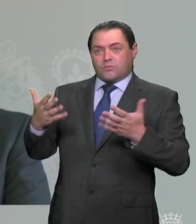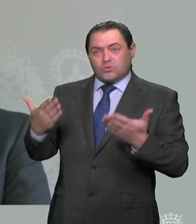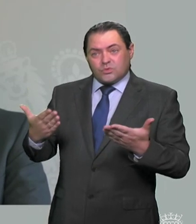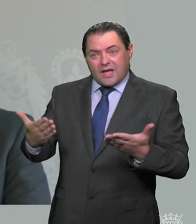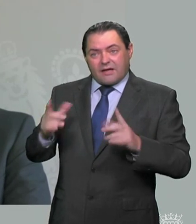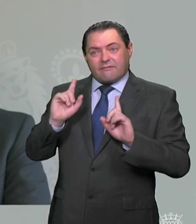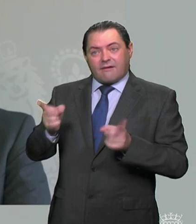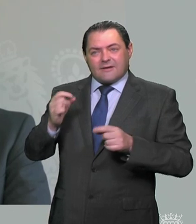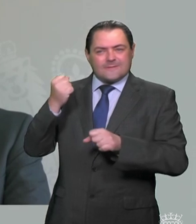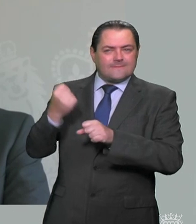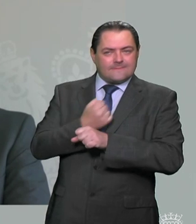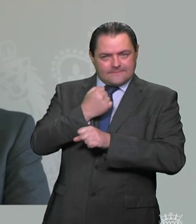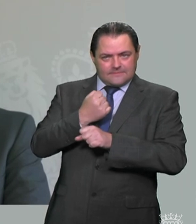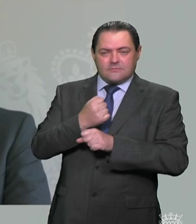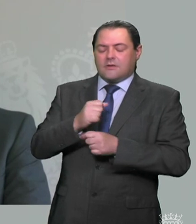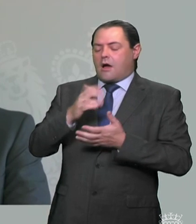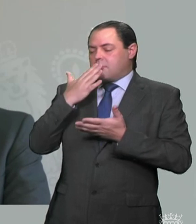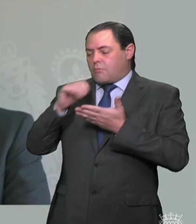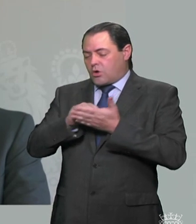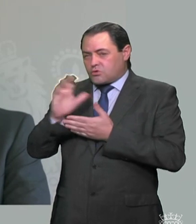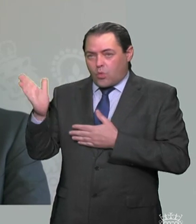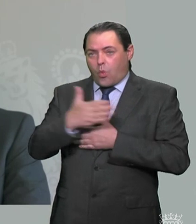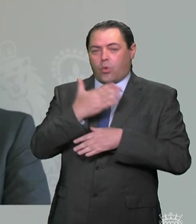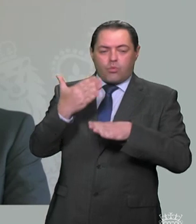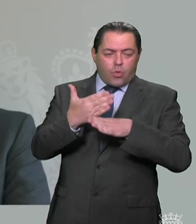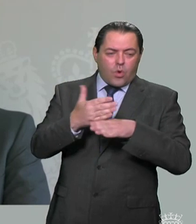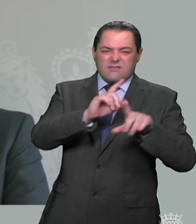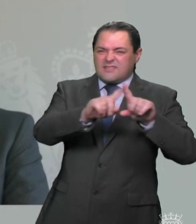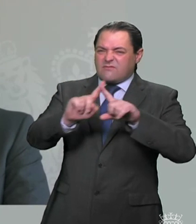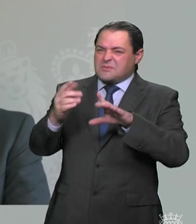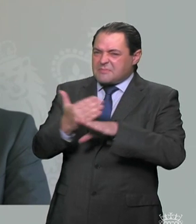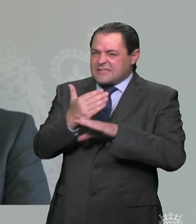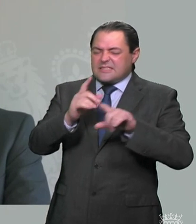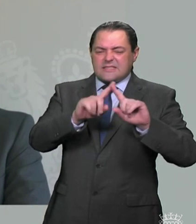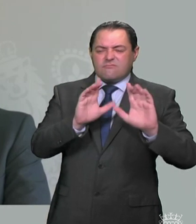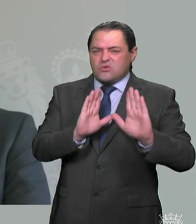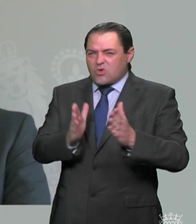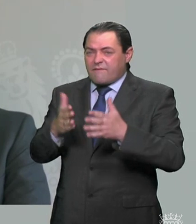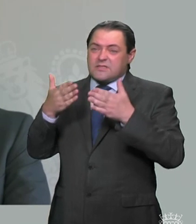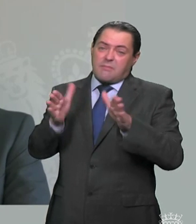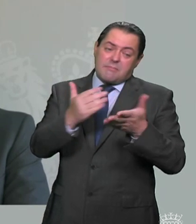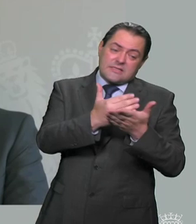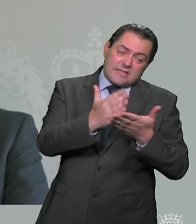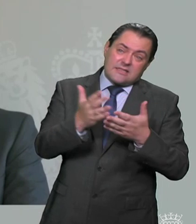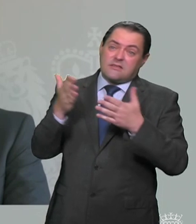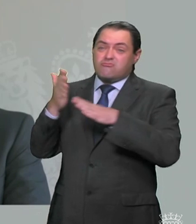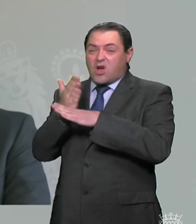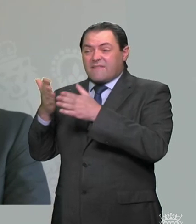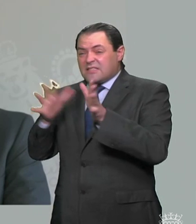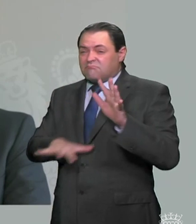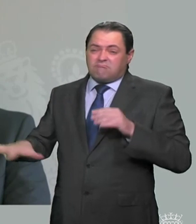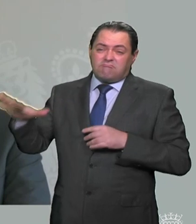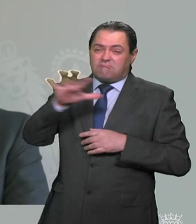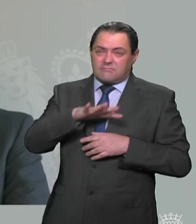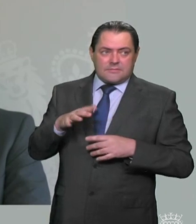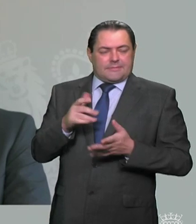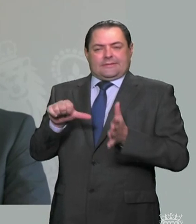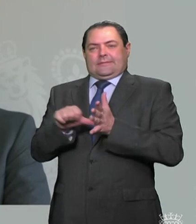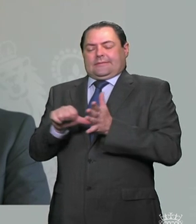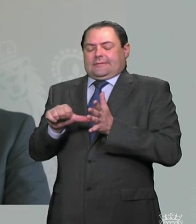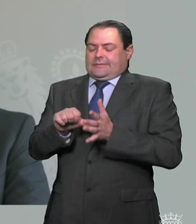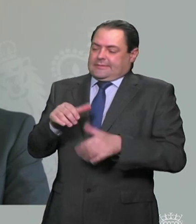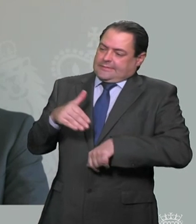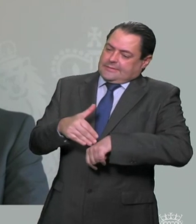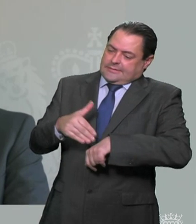I apologise to everybody in business up and down the land and in all kinds of services, public sector or otherwise, who is experiencing inconvenience.